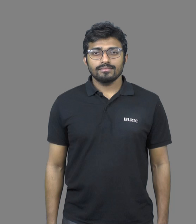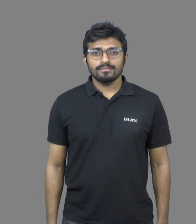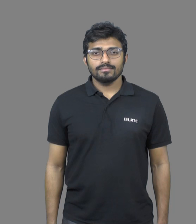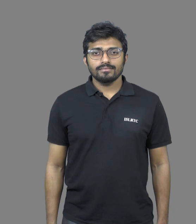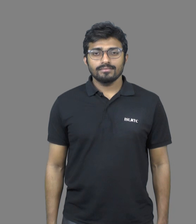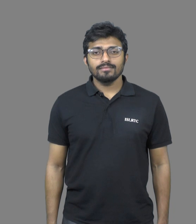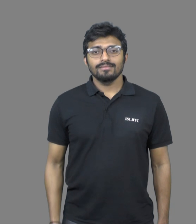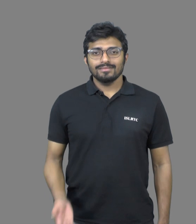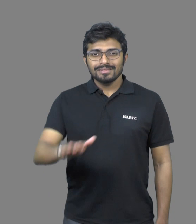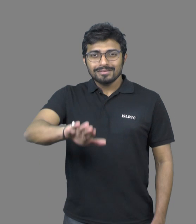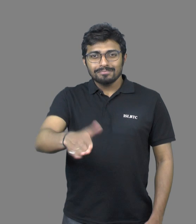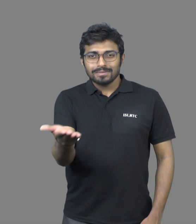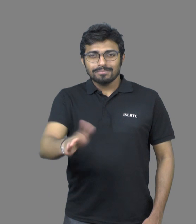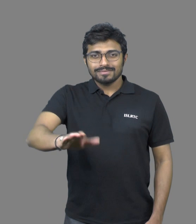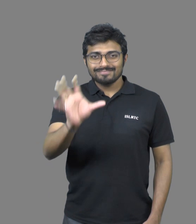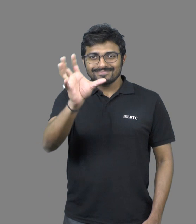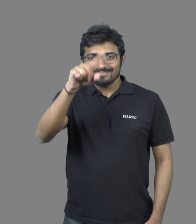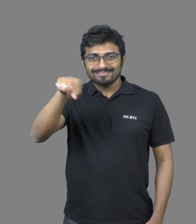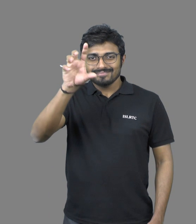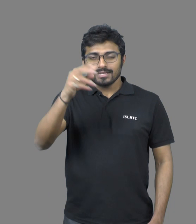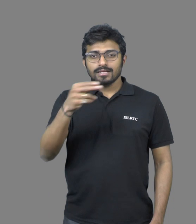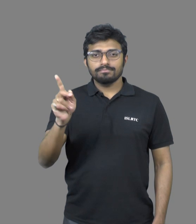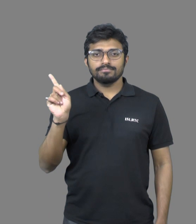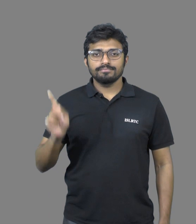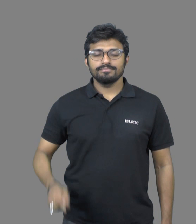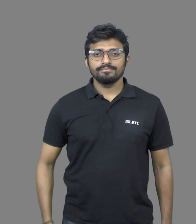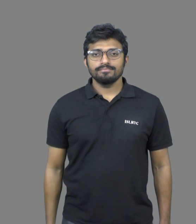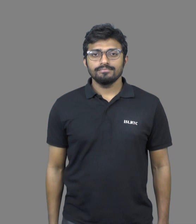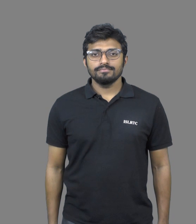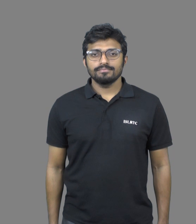Papad